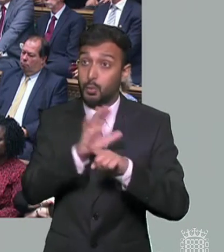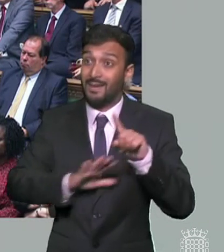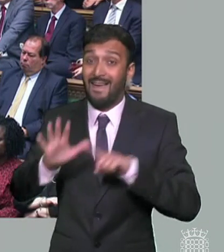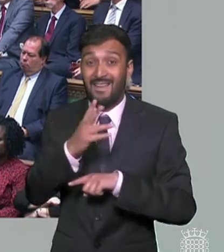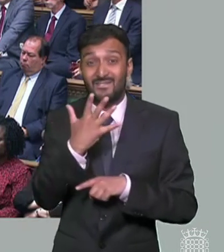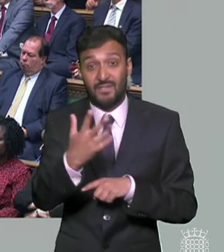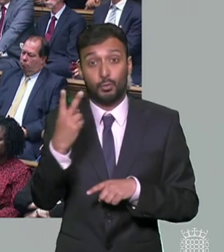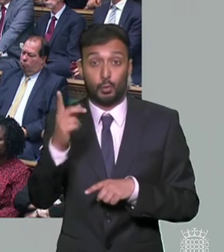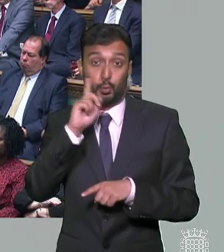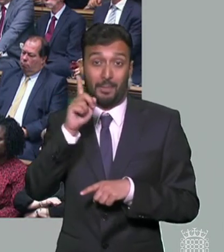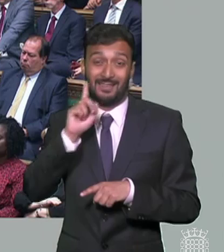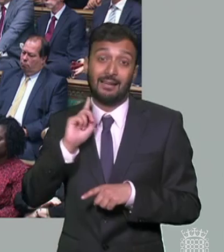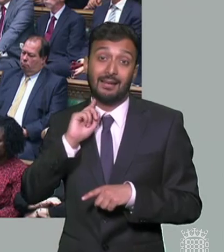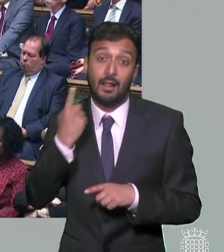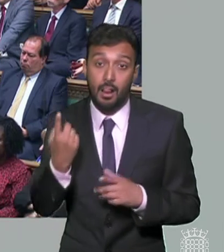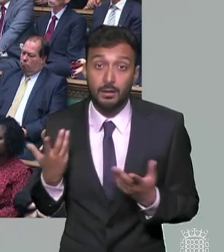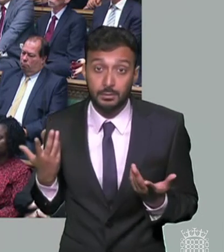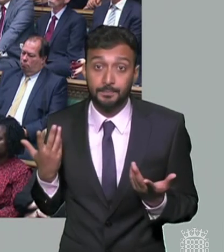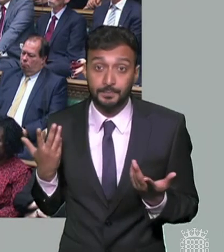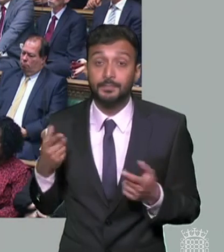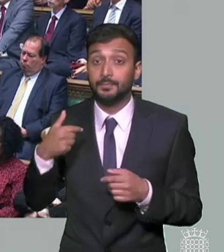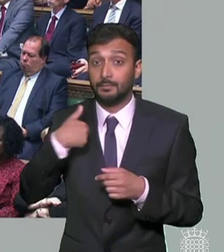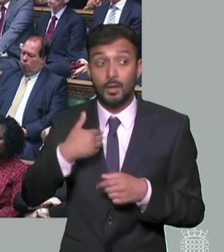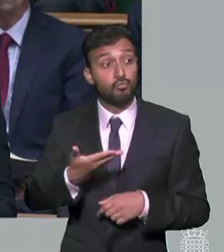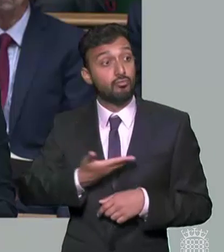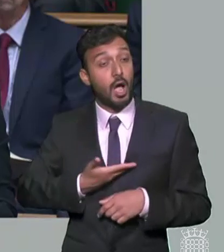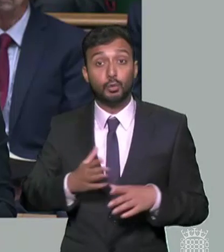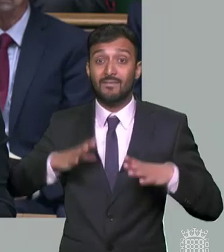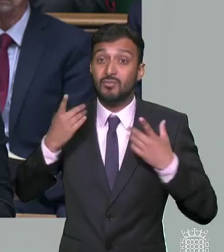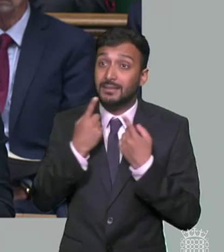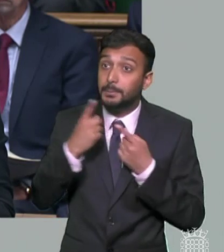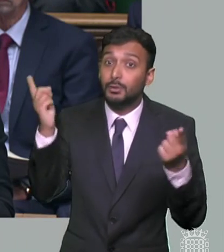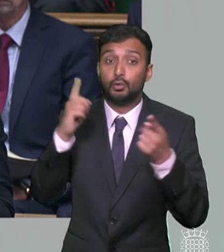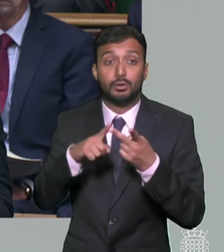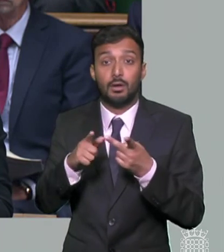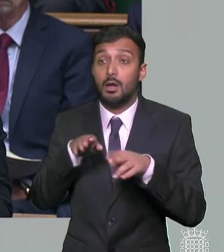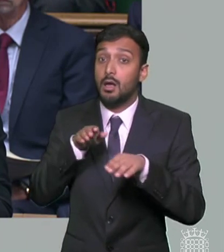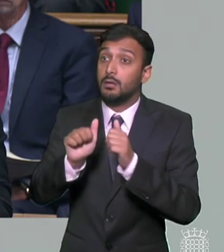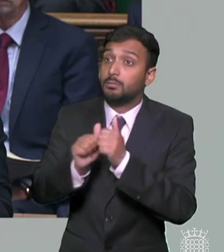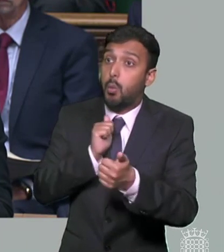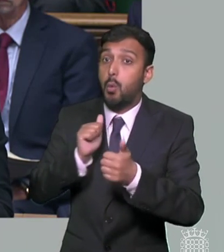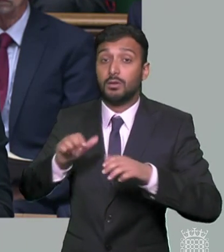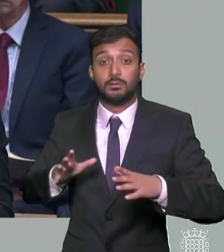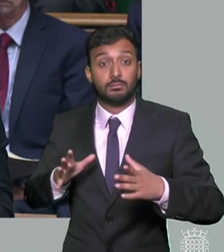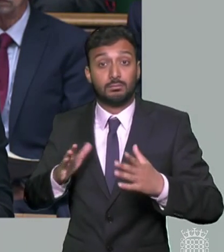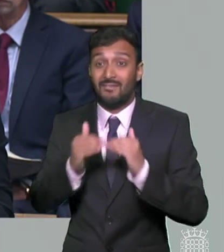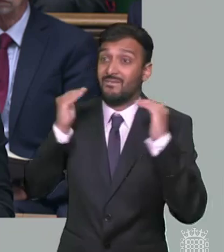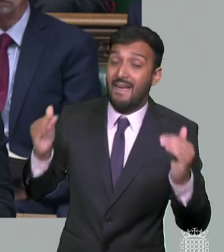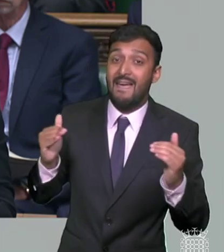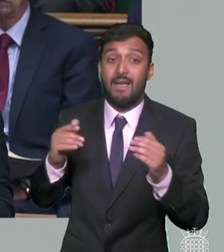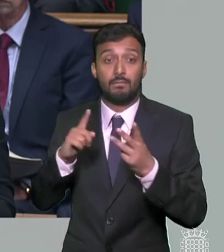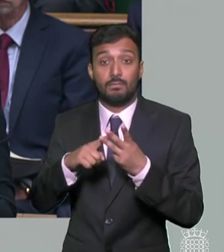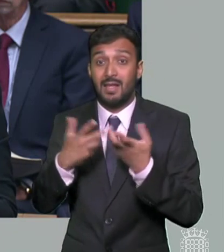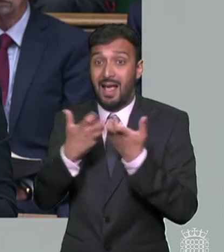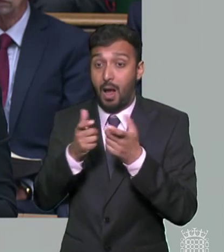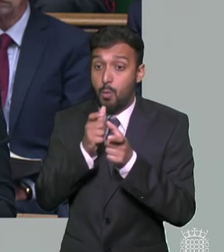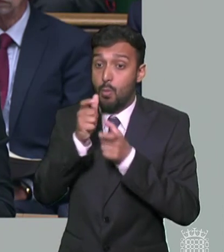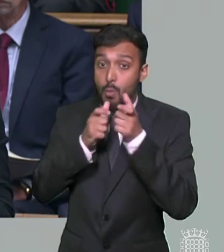Our rights to free speech, safe spaces, fairness in sport, and even the words we use to describe our own bodies, are all under threat.